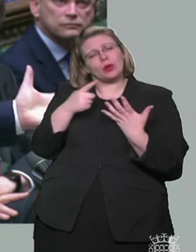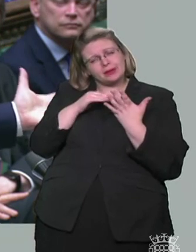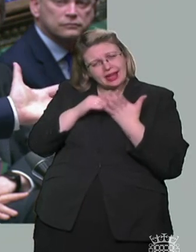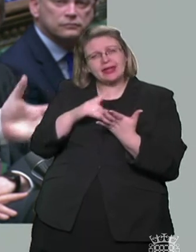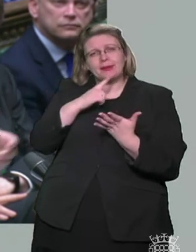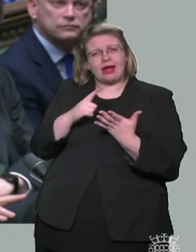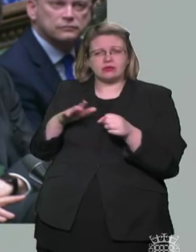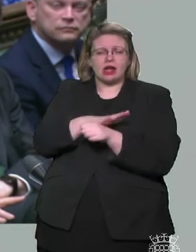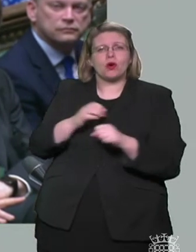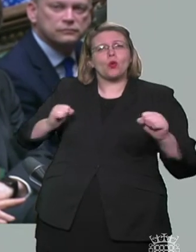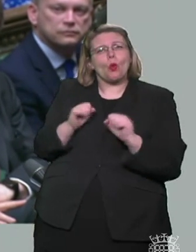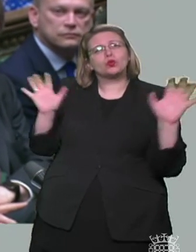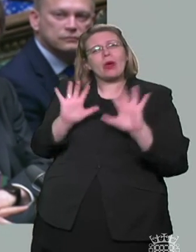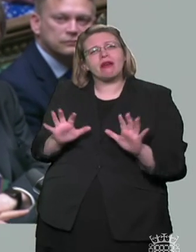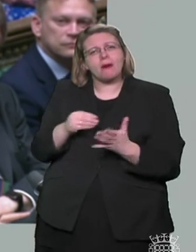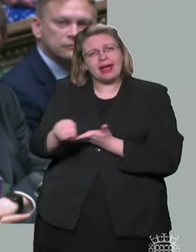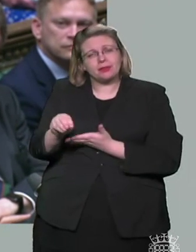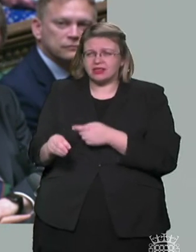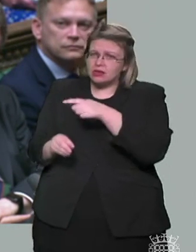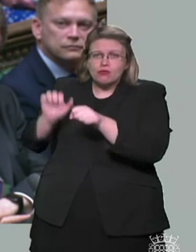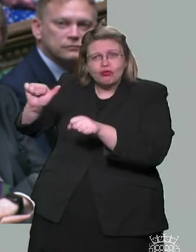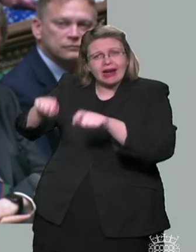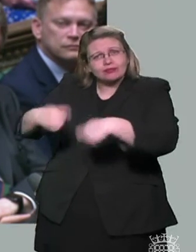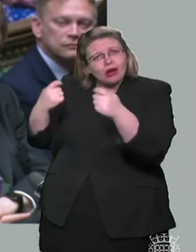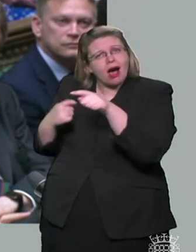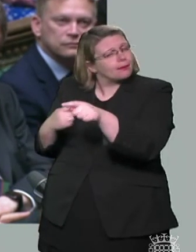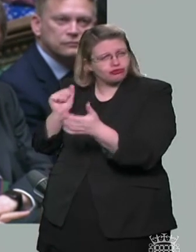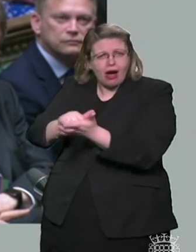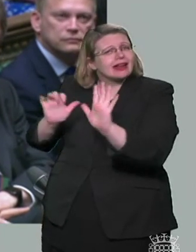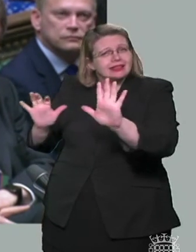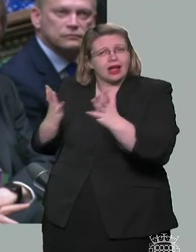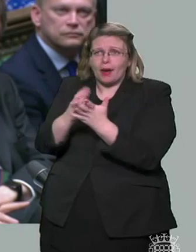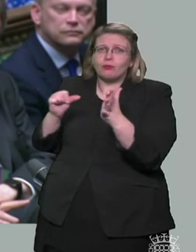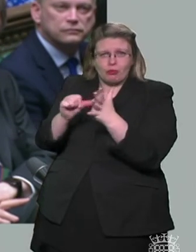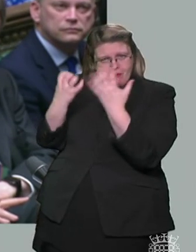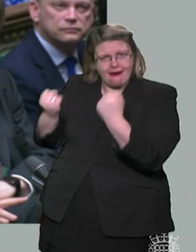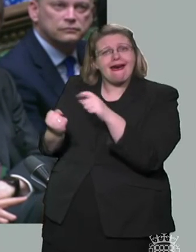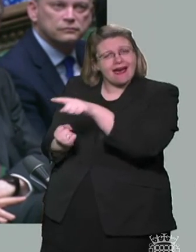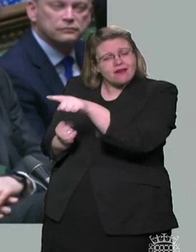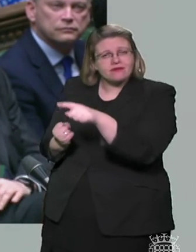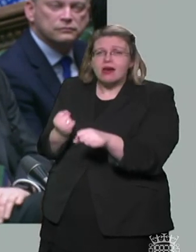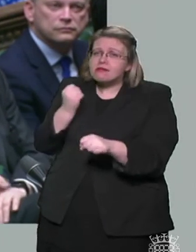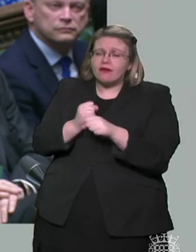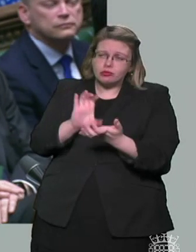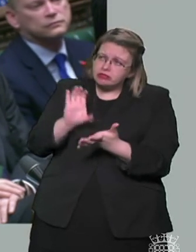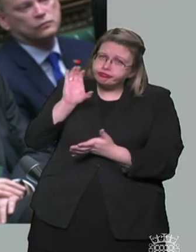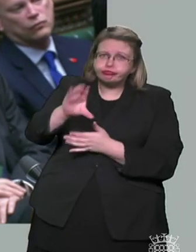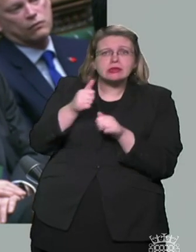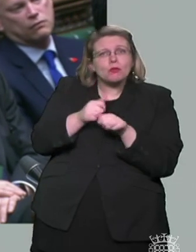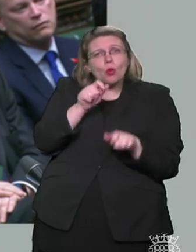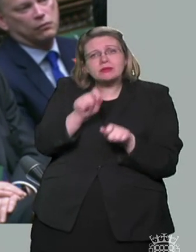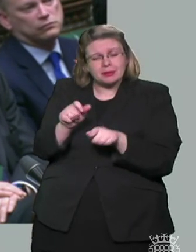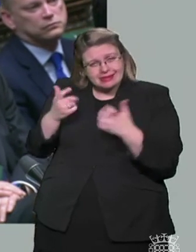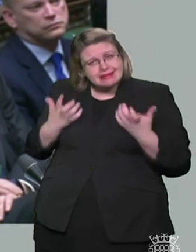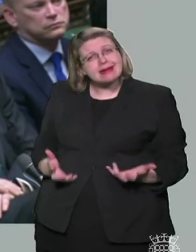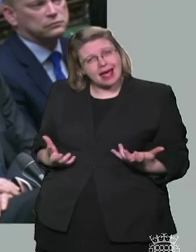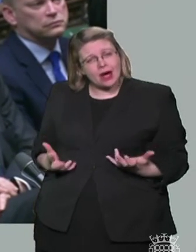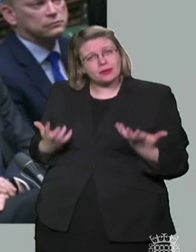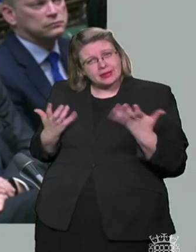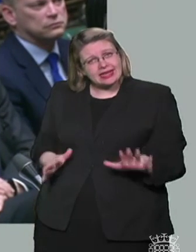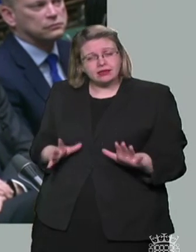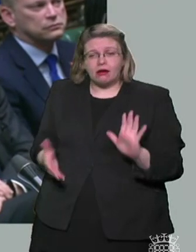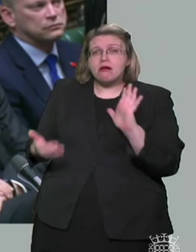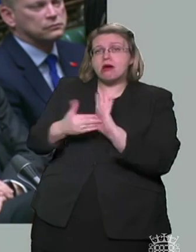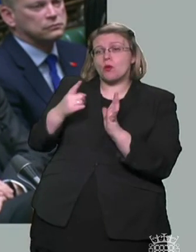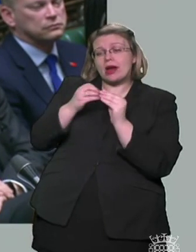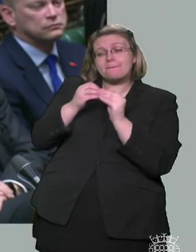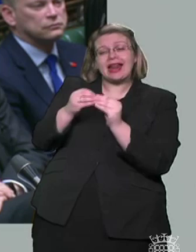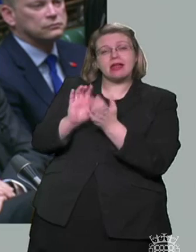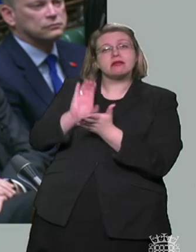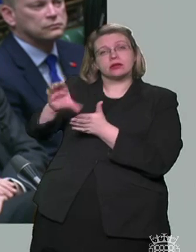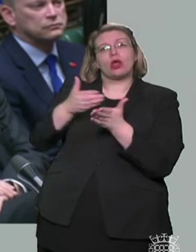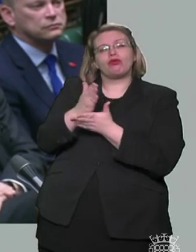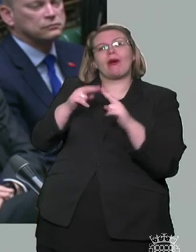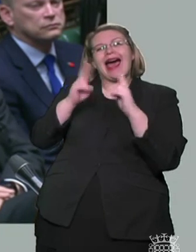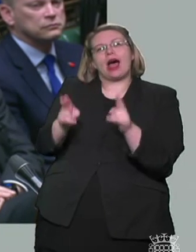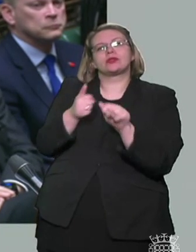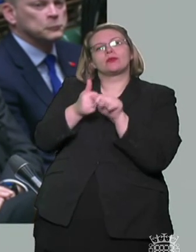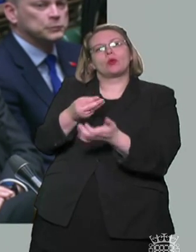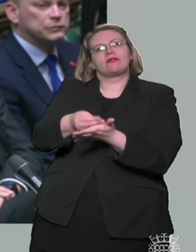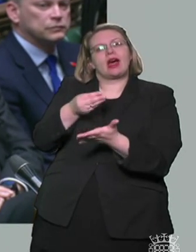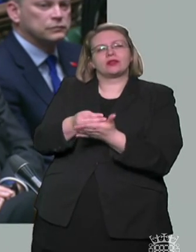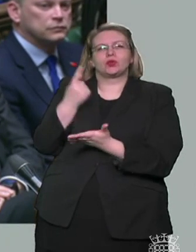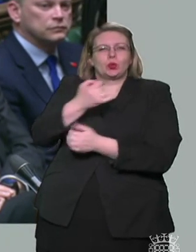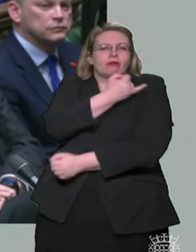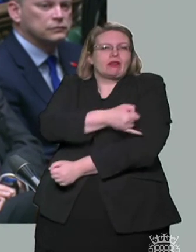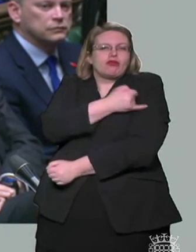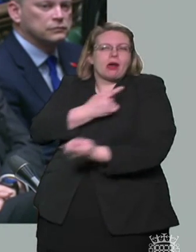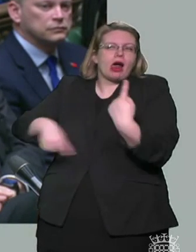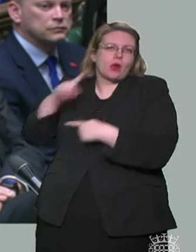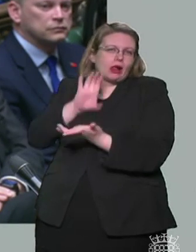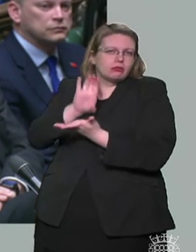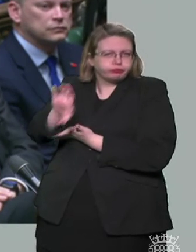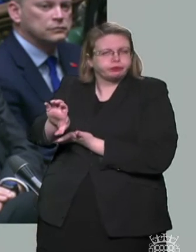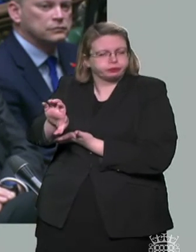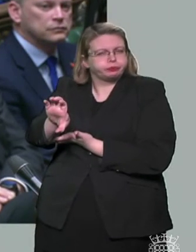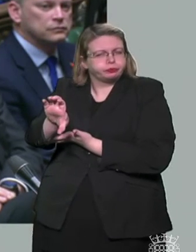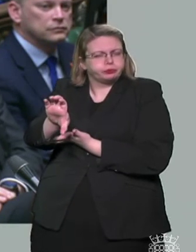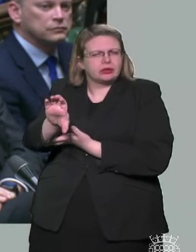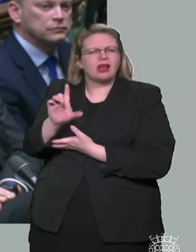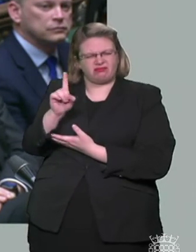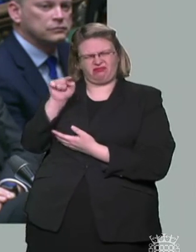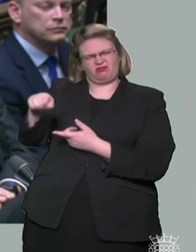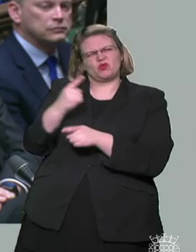The right honourable Gentleman is right to draw attention to the problem, and we are making huge investments in supporting people right now, with another £1 billion, by the way, through the household support fund to help vulnerable families.